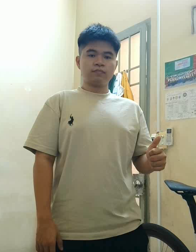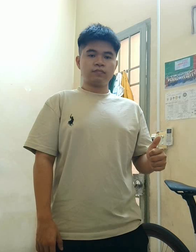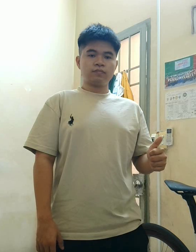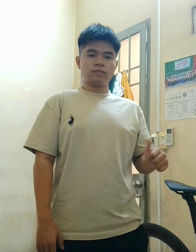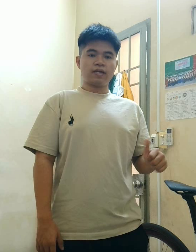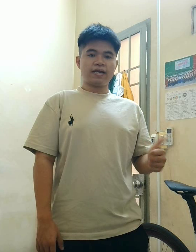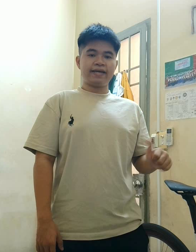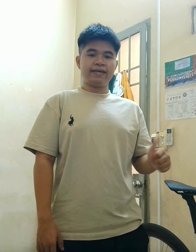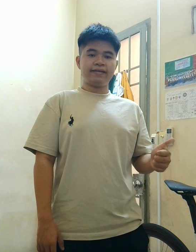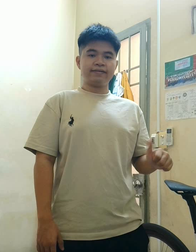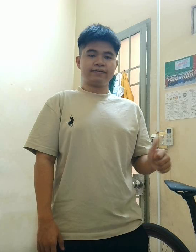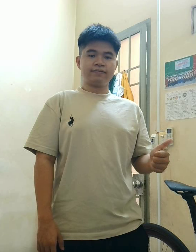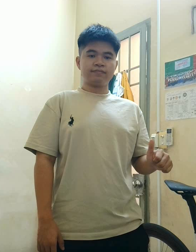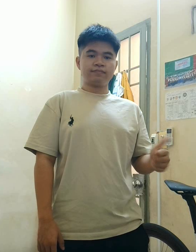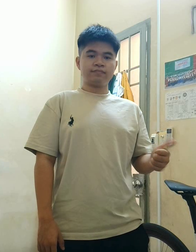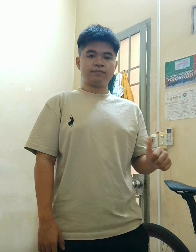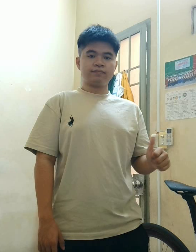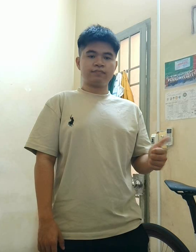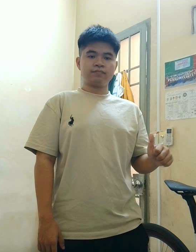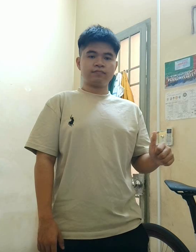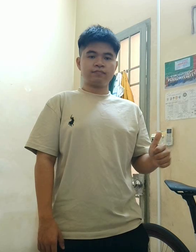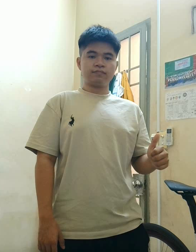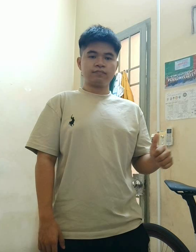ai